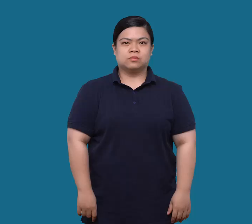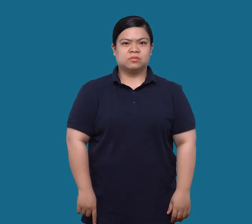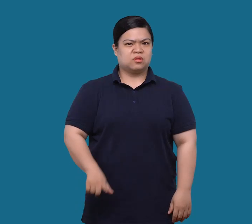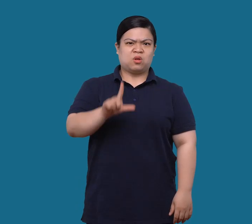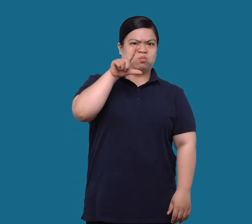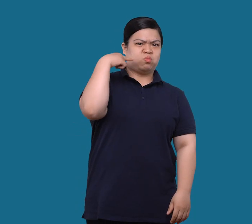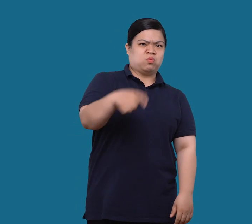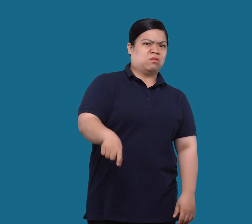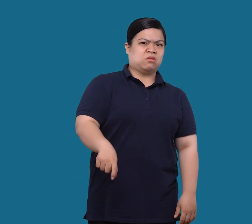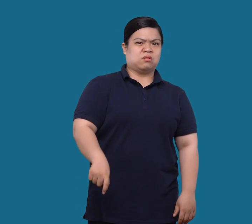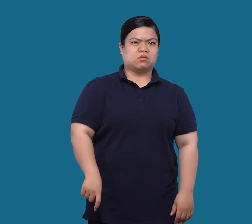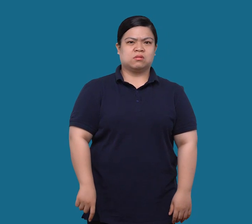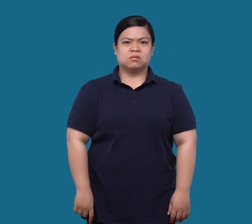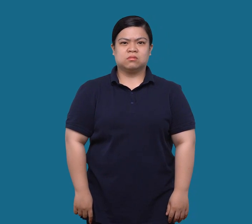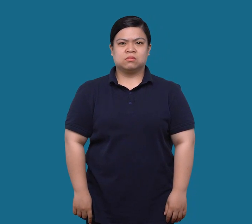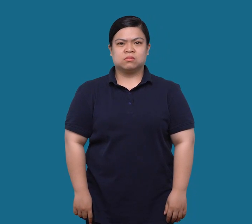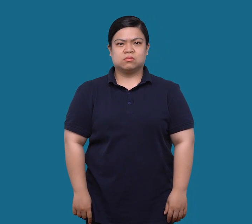không quen